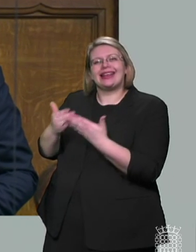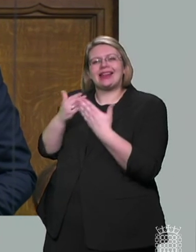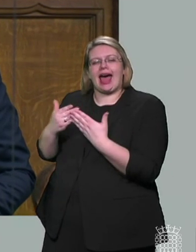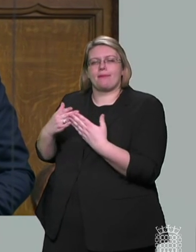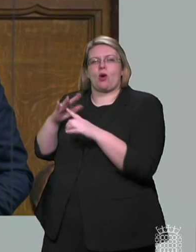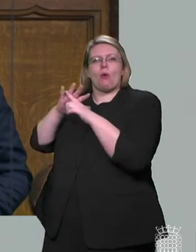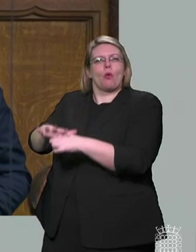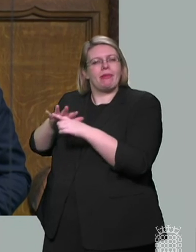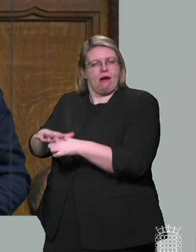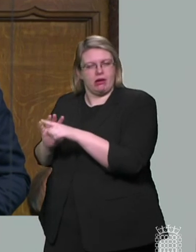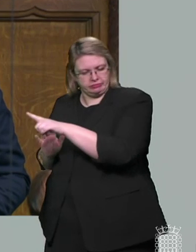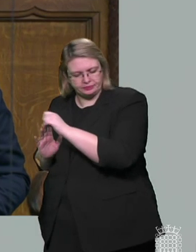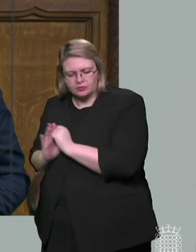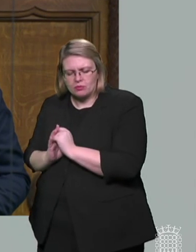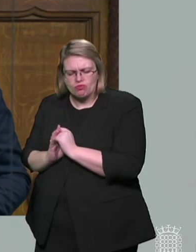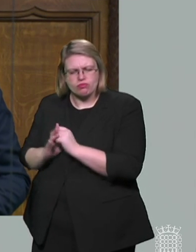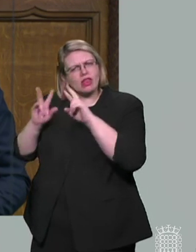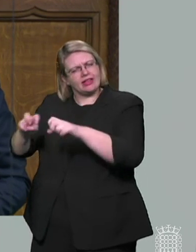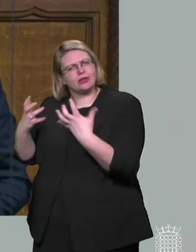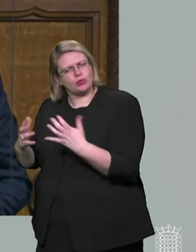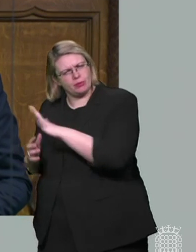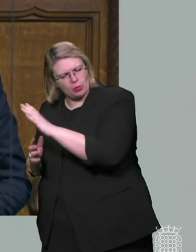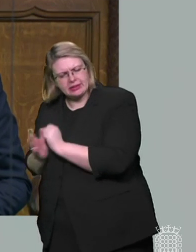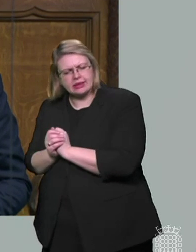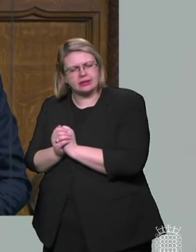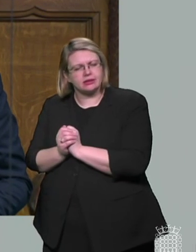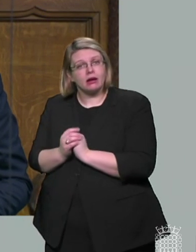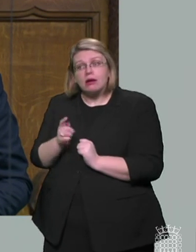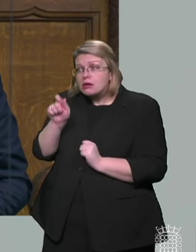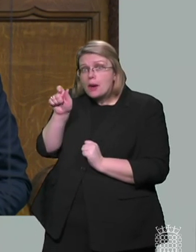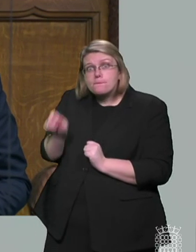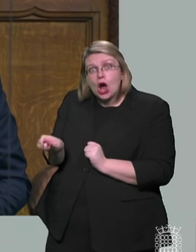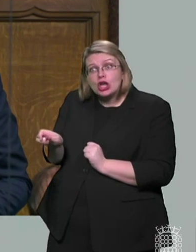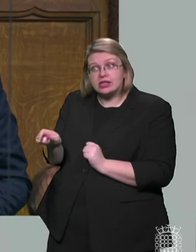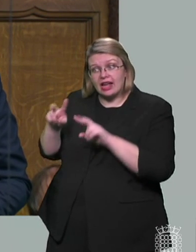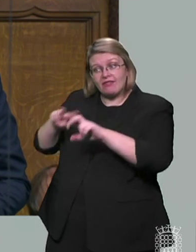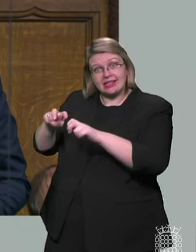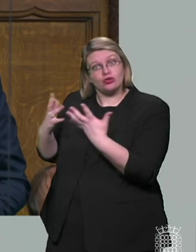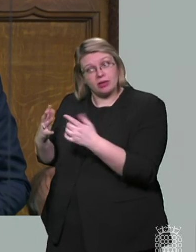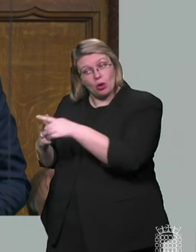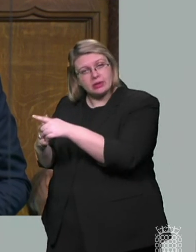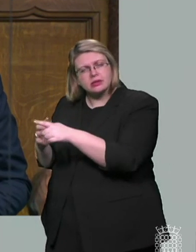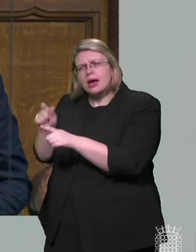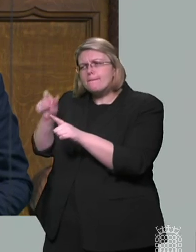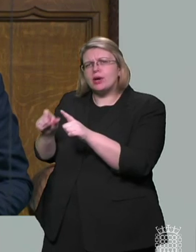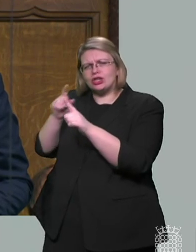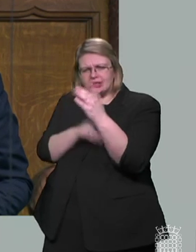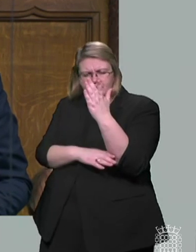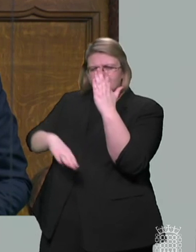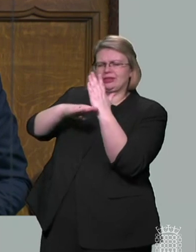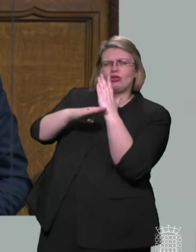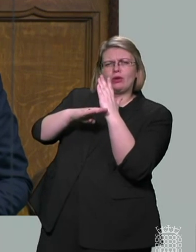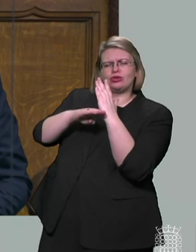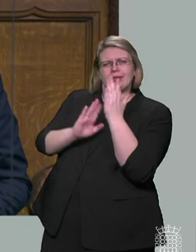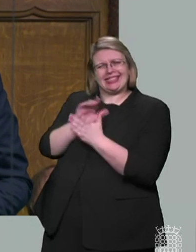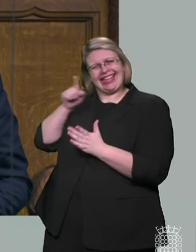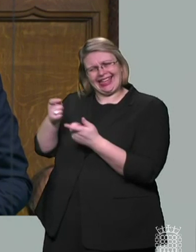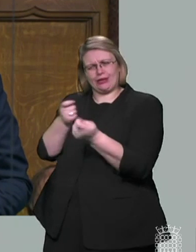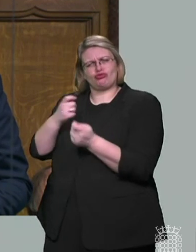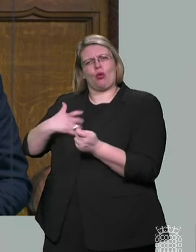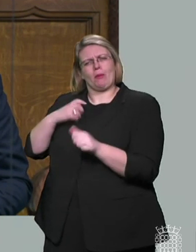How did the Government punish this behaviour? With a promotion that puts the accused Member in charge of the complaints procedure.